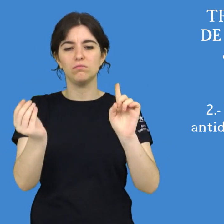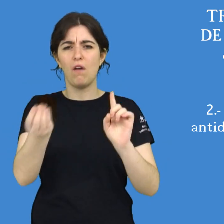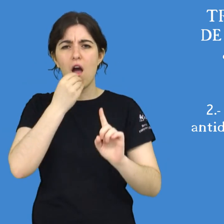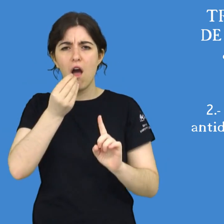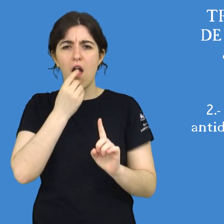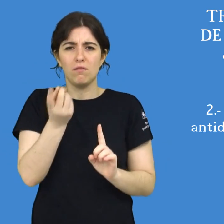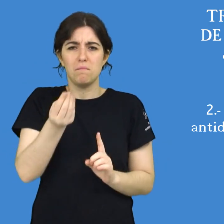comer